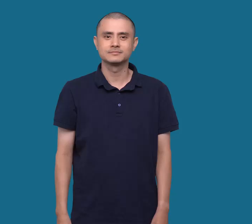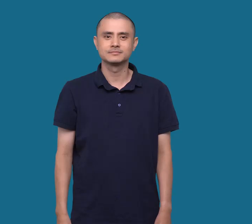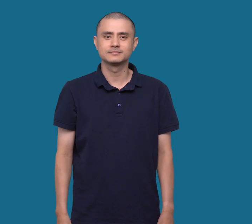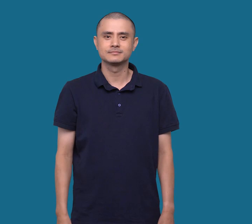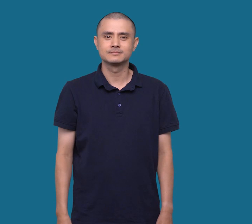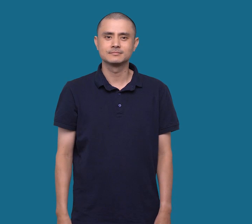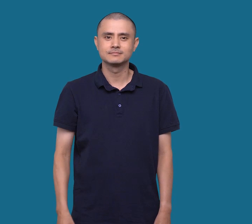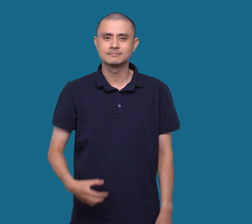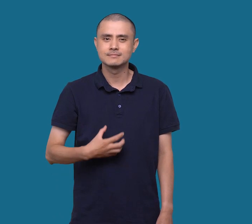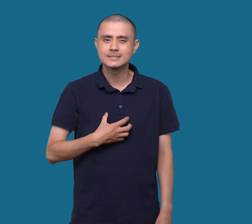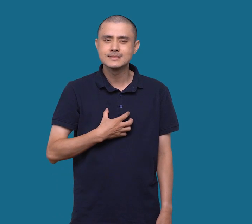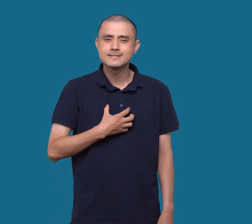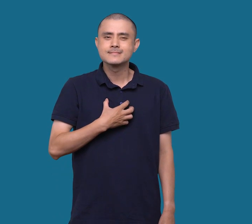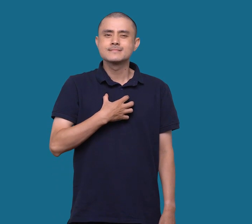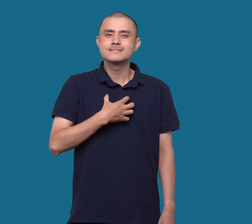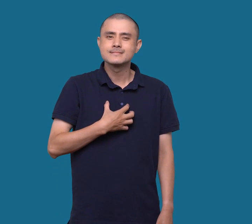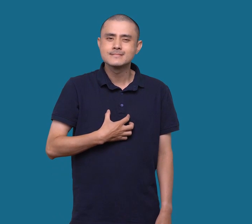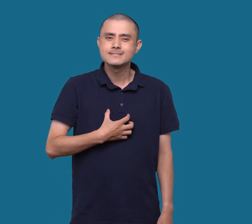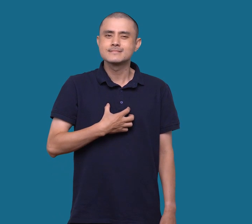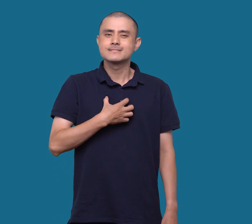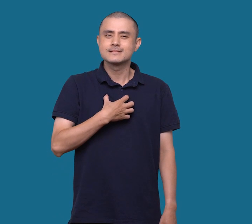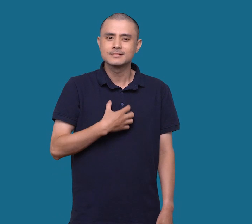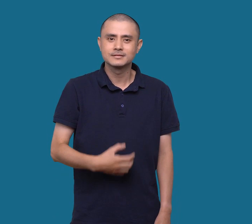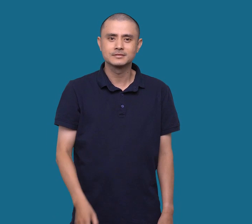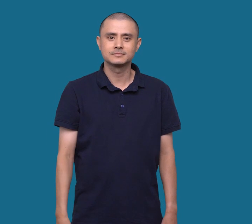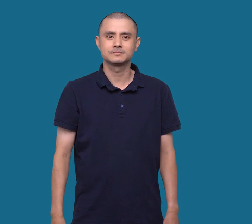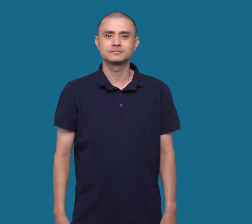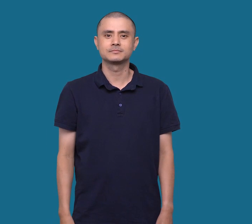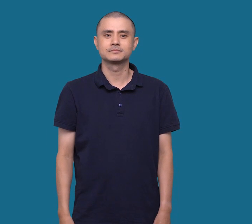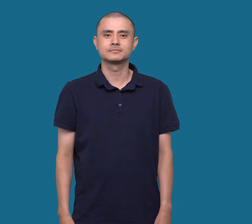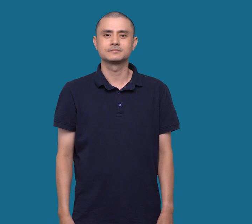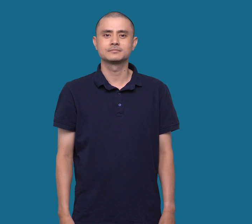ghen tị